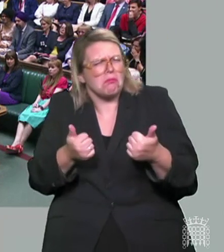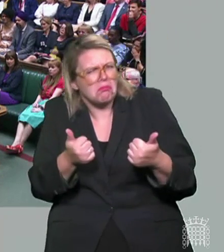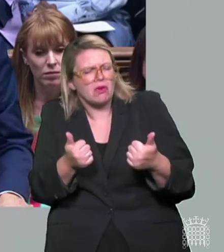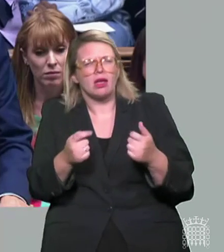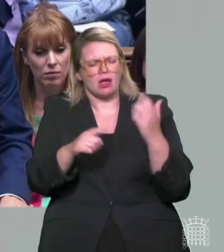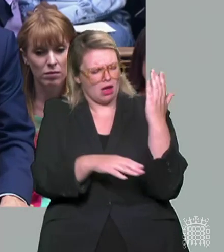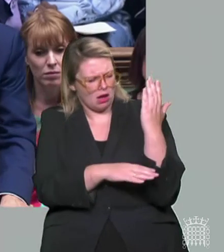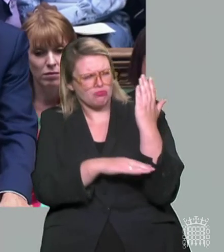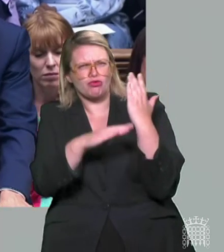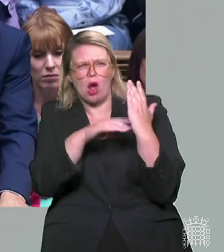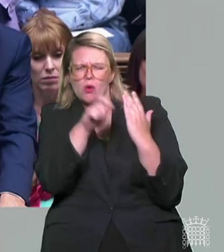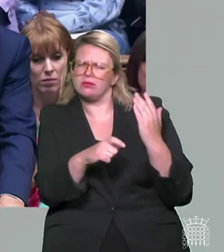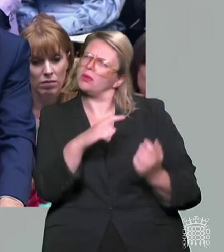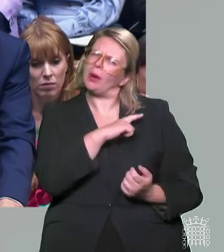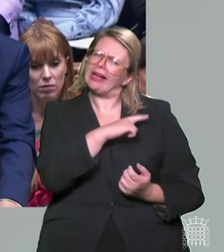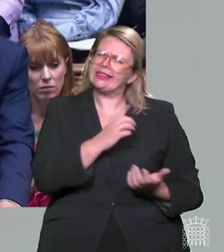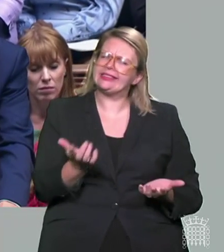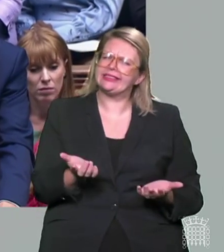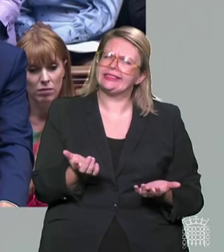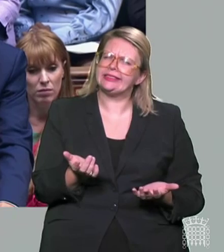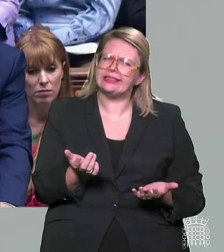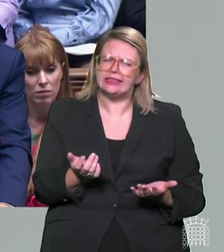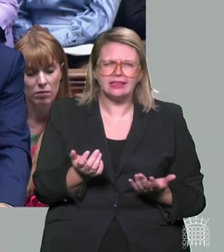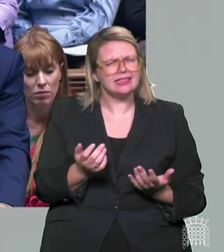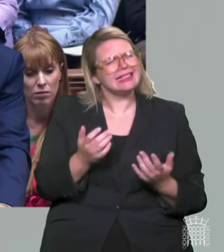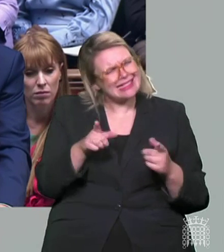And we have heard it all before.